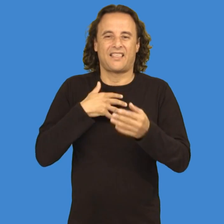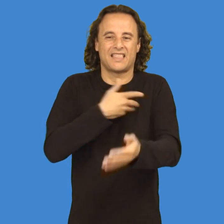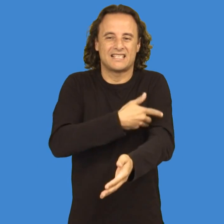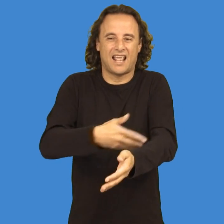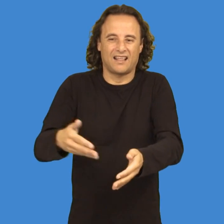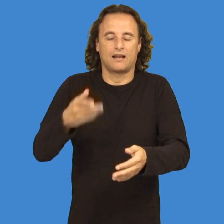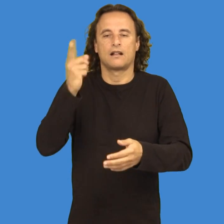sangre